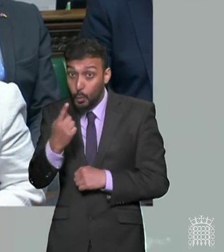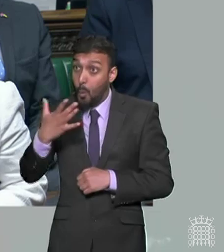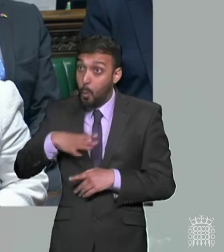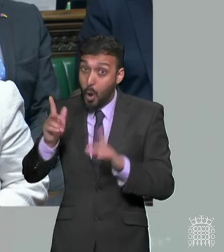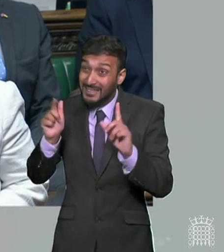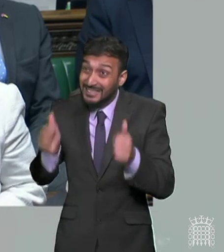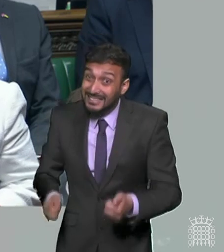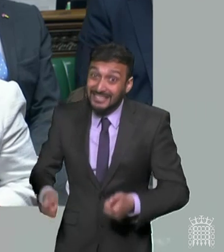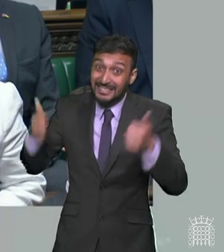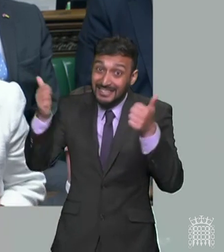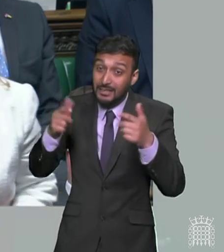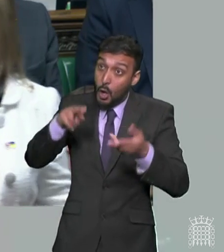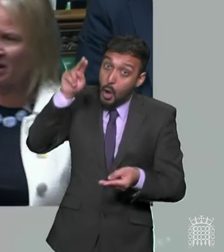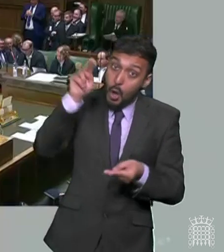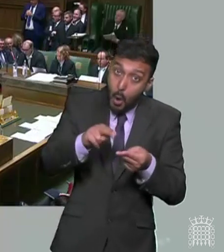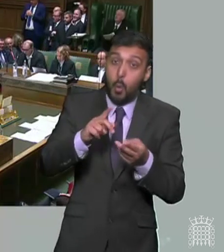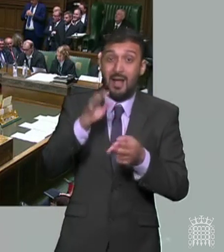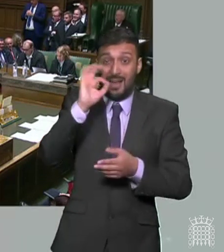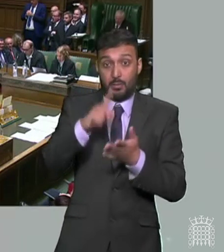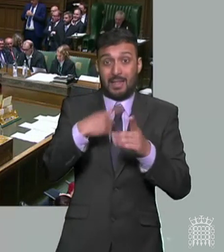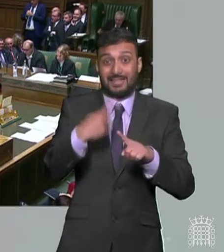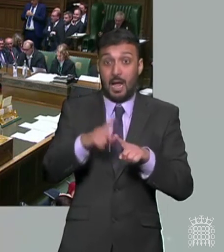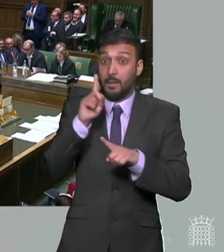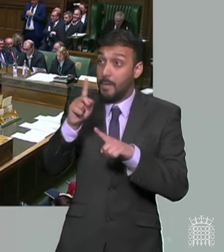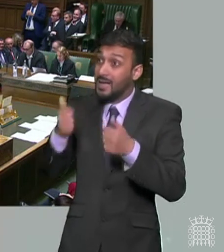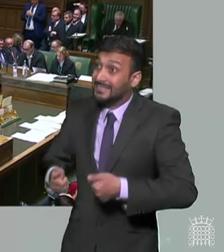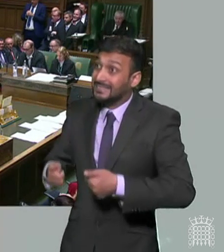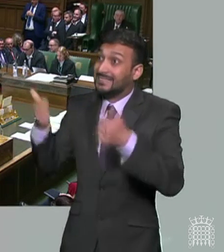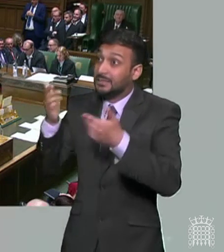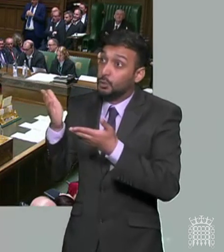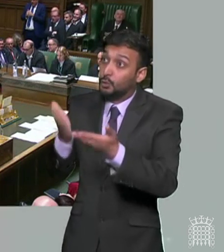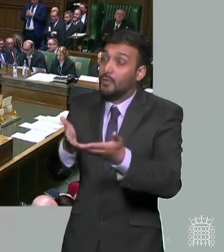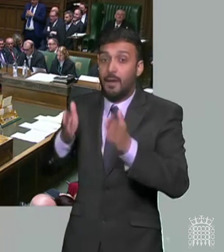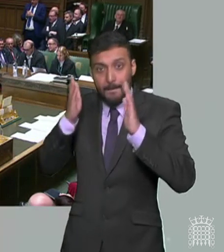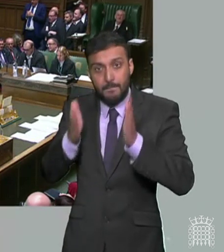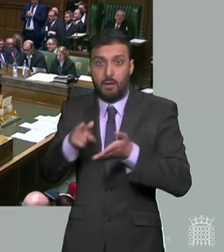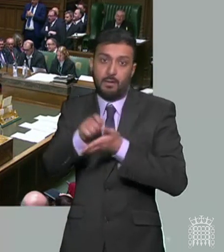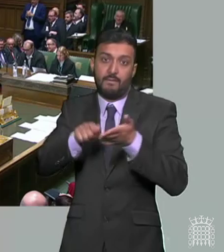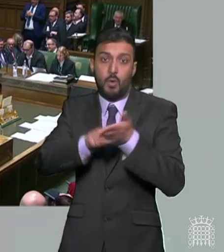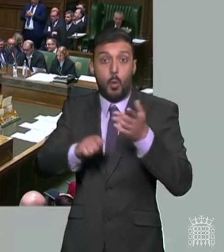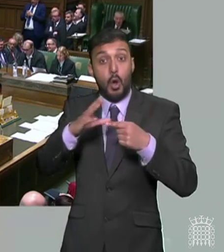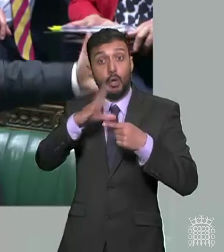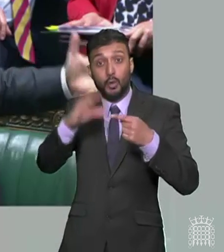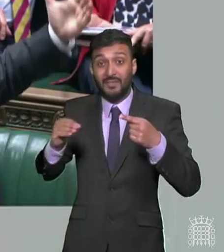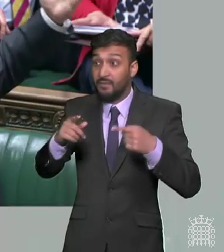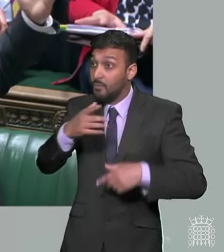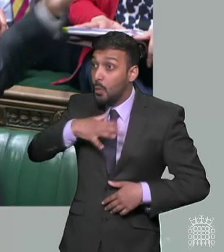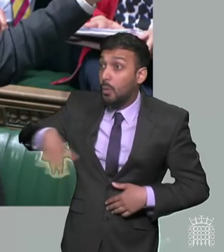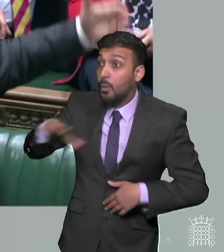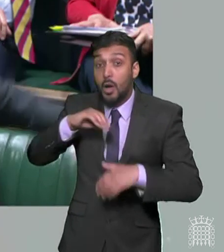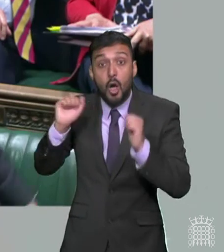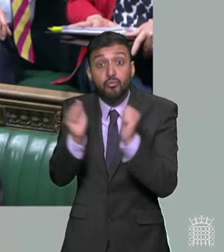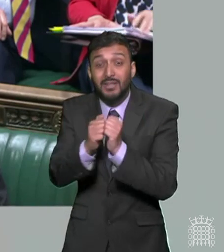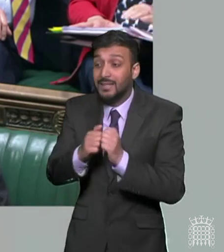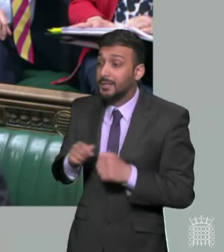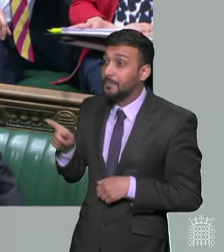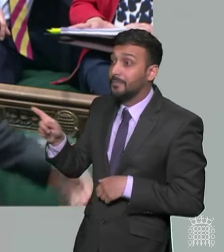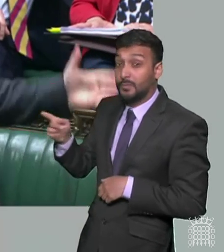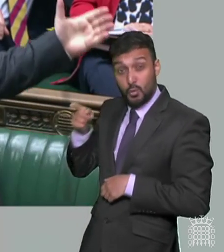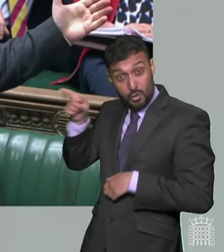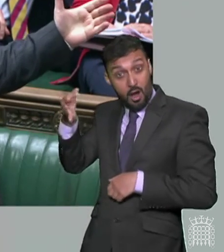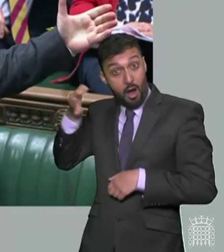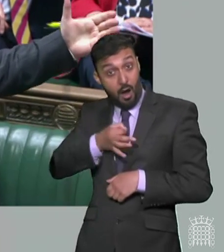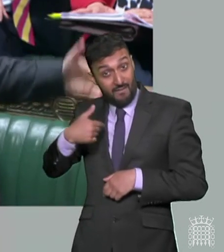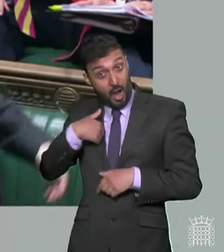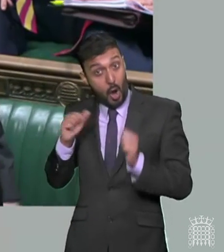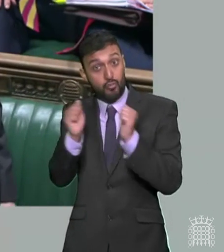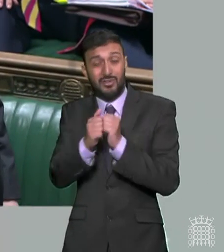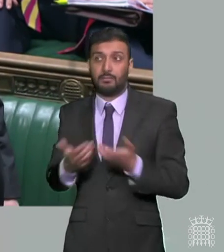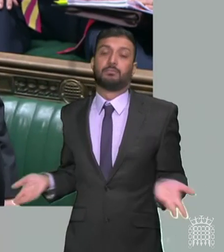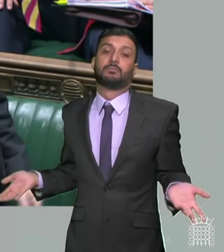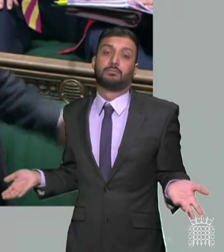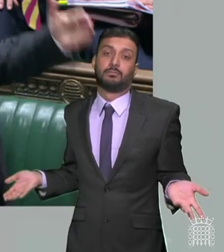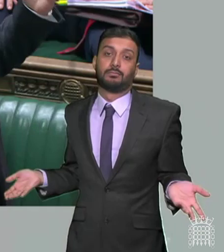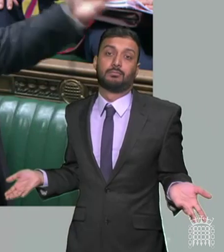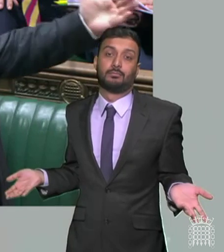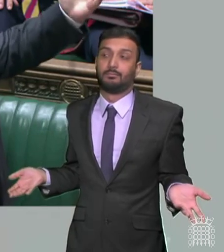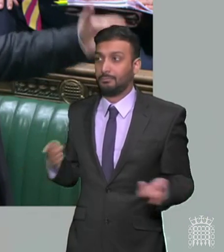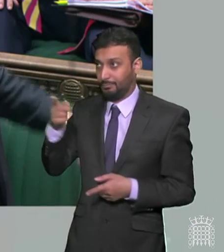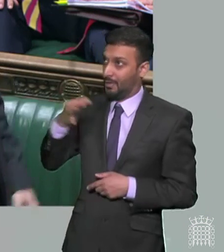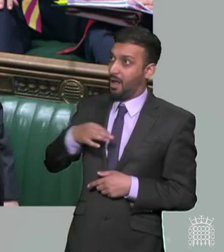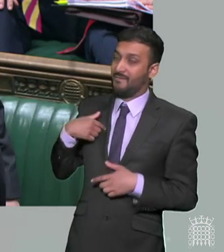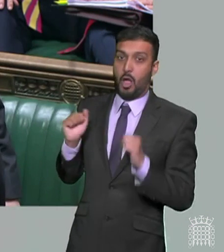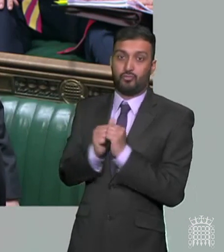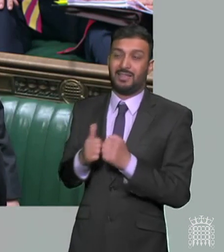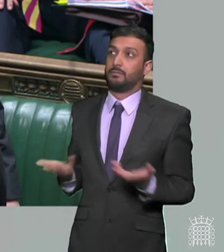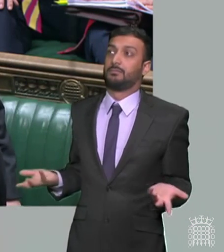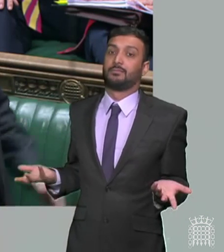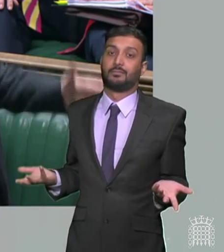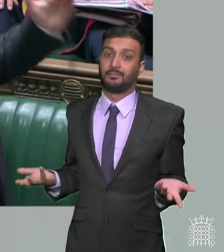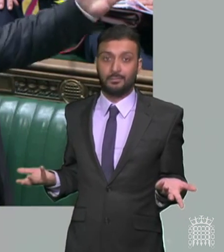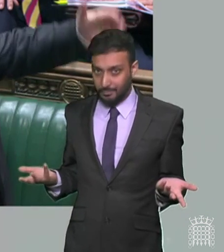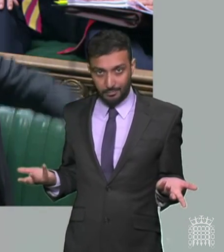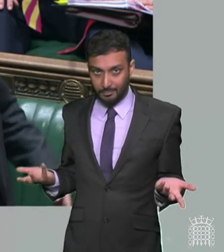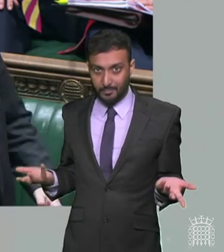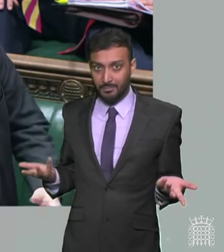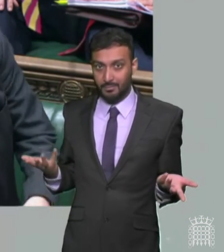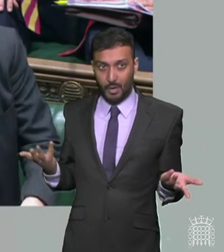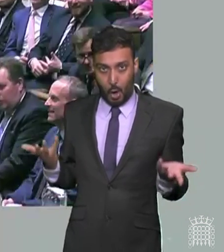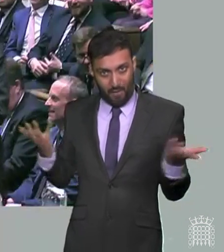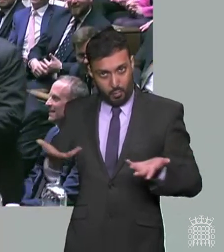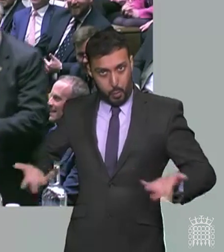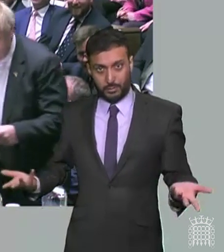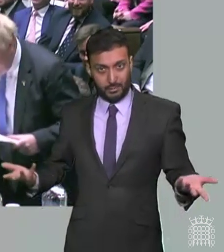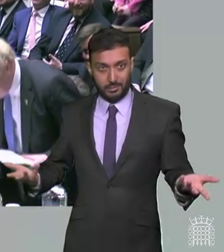Do I agree with my honourable Friend? There is not a syllable with which any sensible person in this country could possibly dissent.